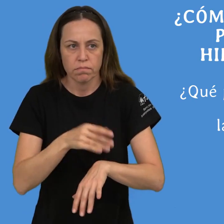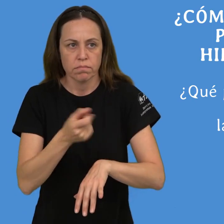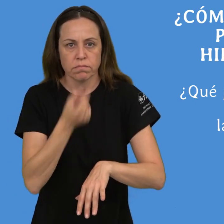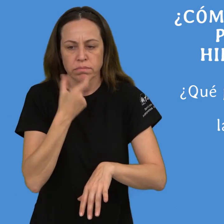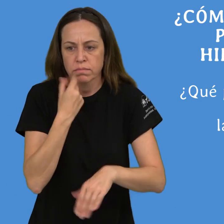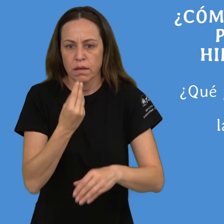droga